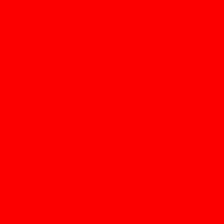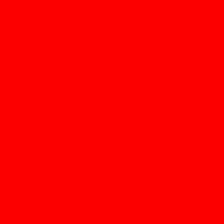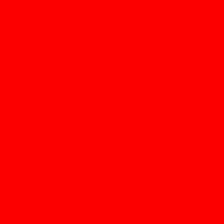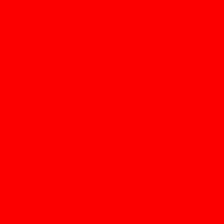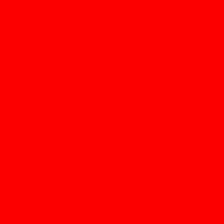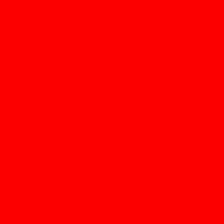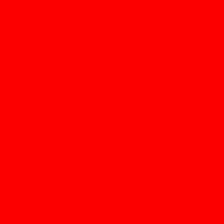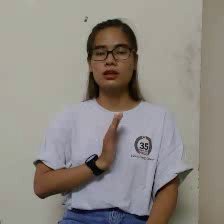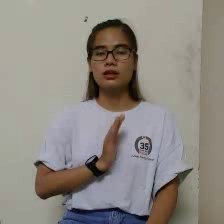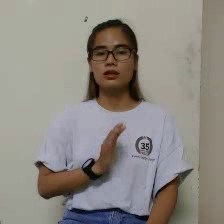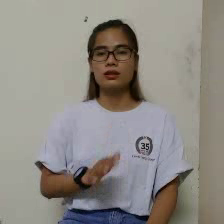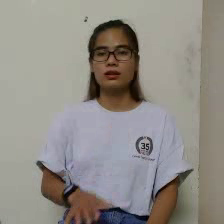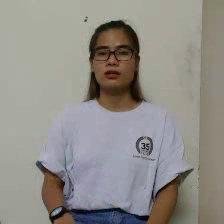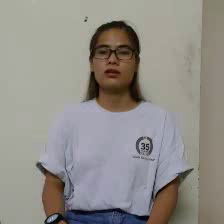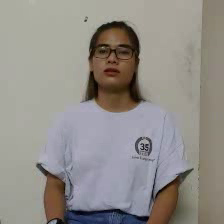Xin phép